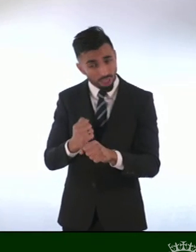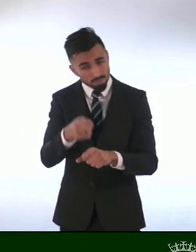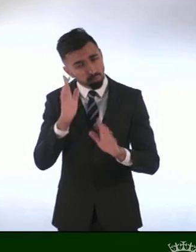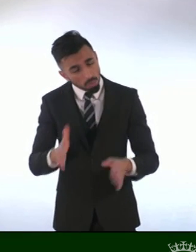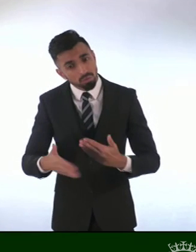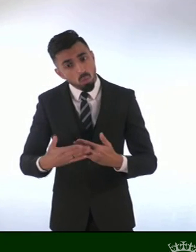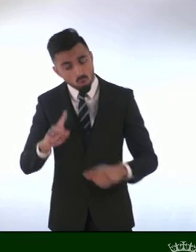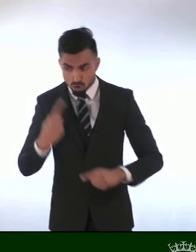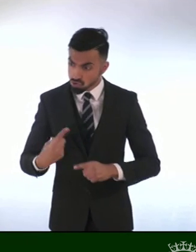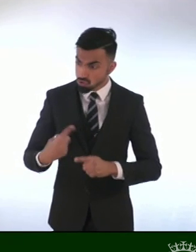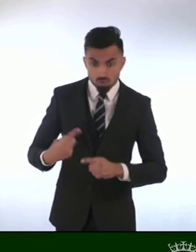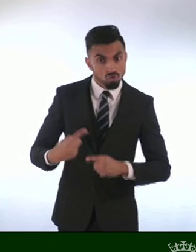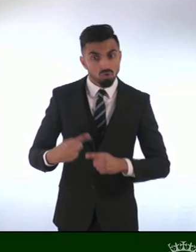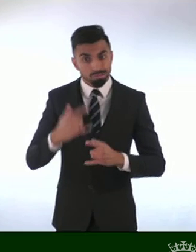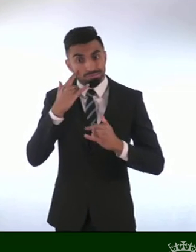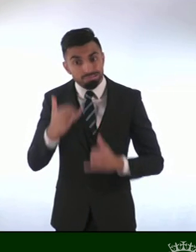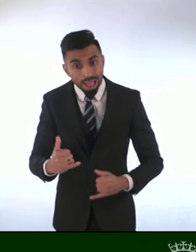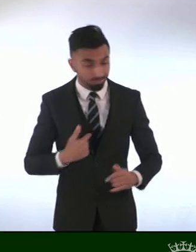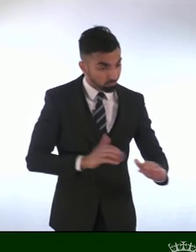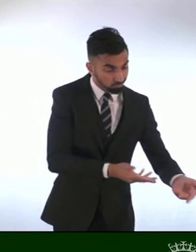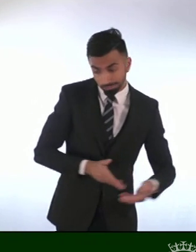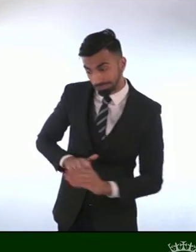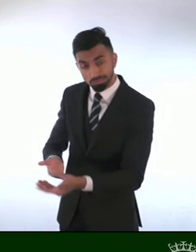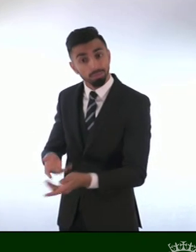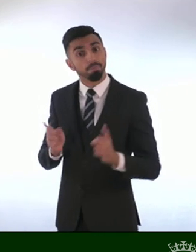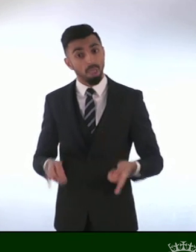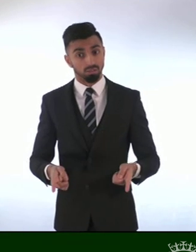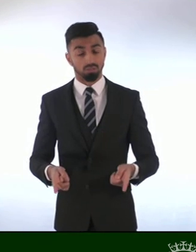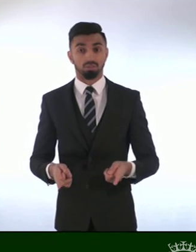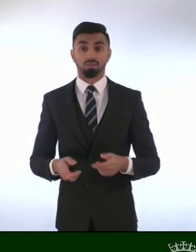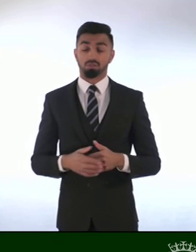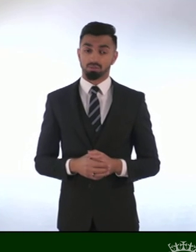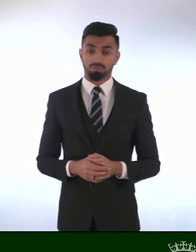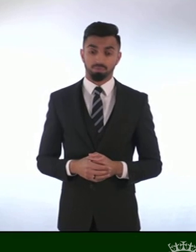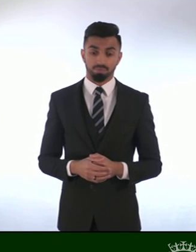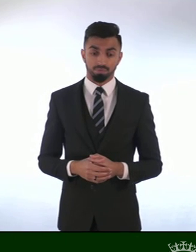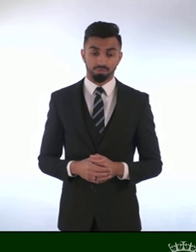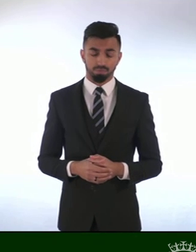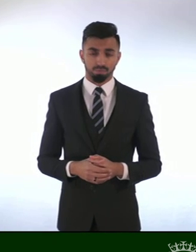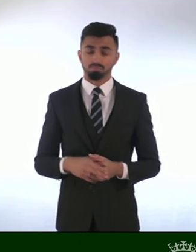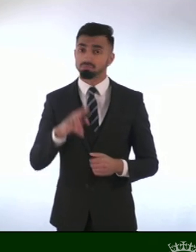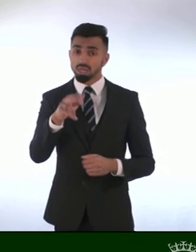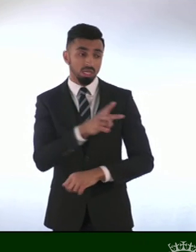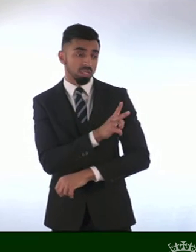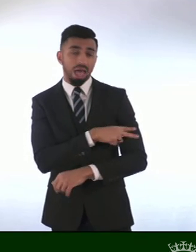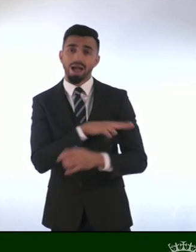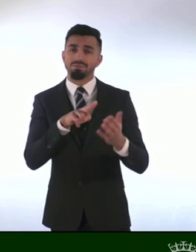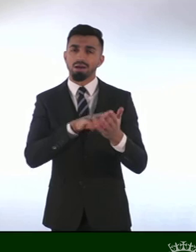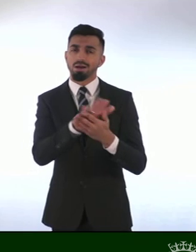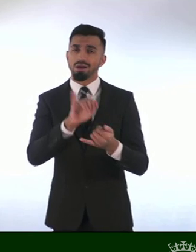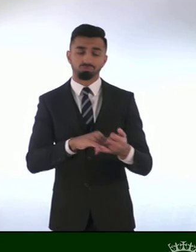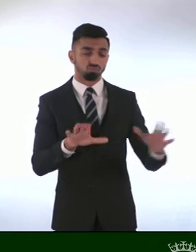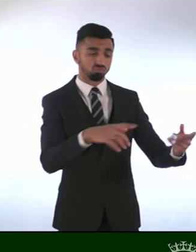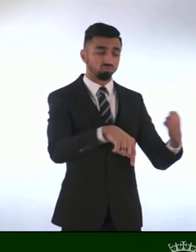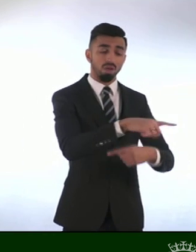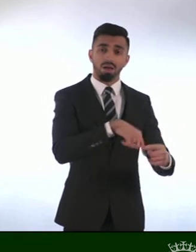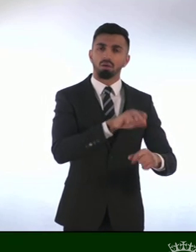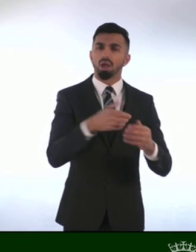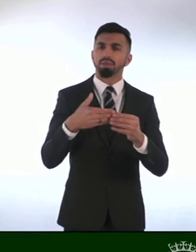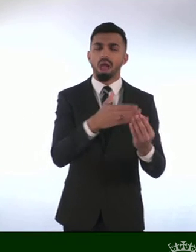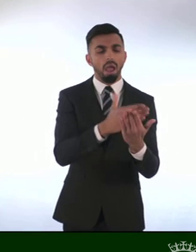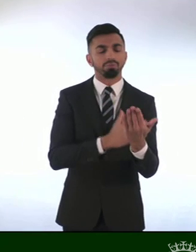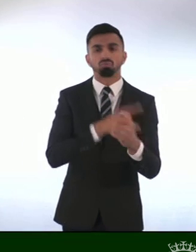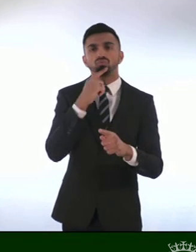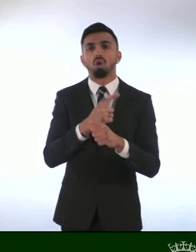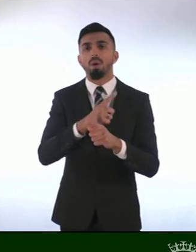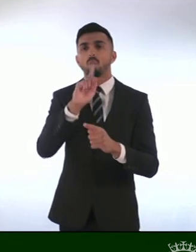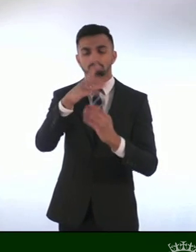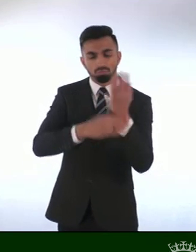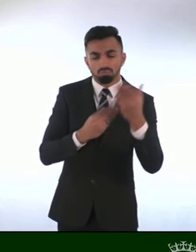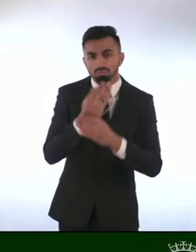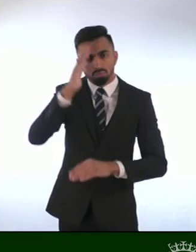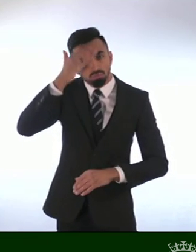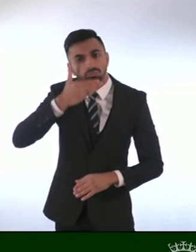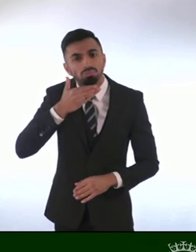NHS staff are obviously on the frontline, and many are scared because the guidance has been changed to say that they do not need to wear full protective equipment when caring for patients.